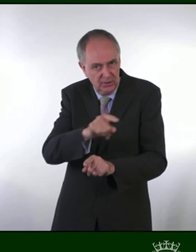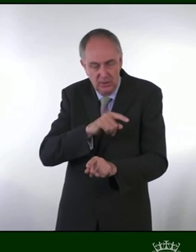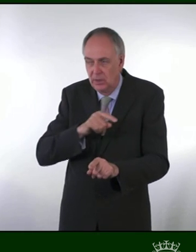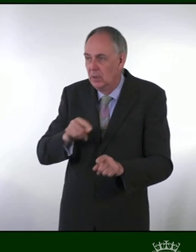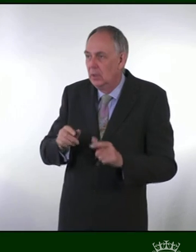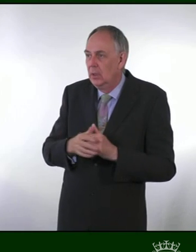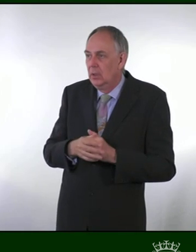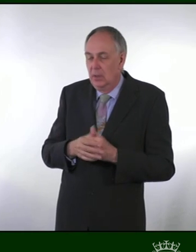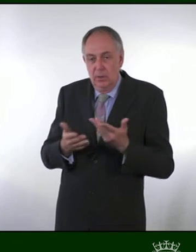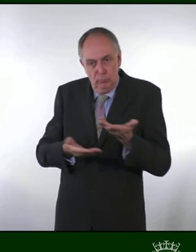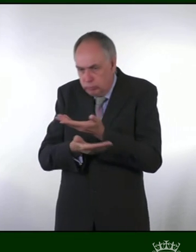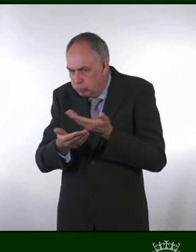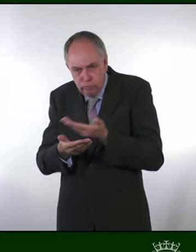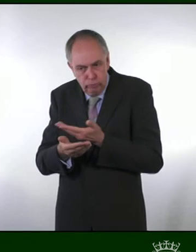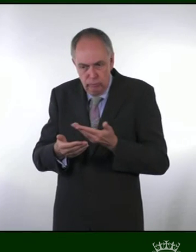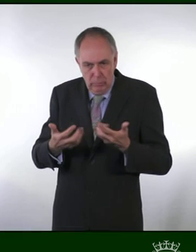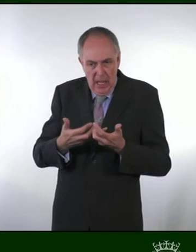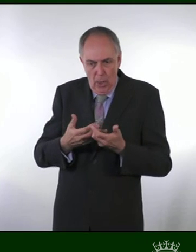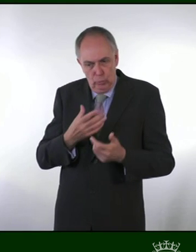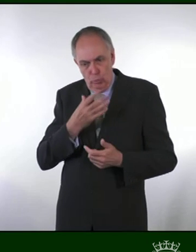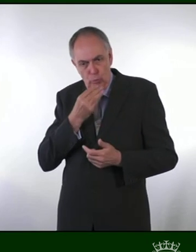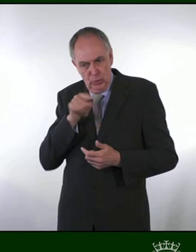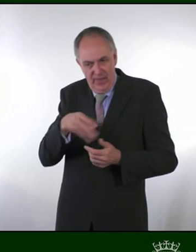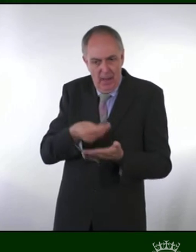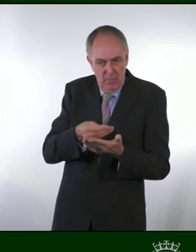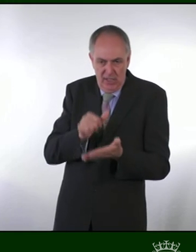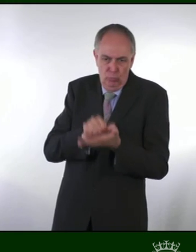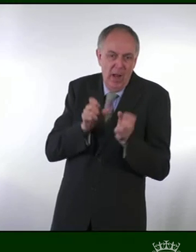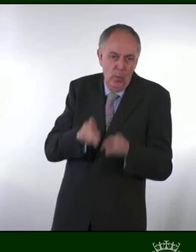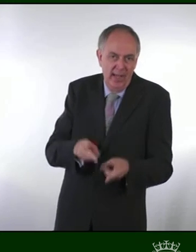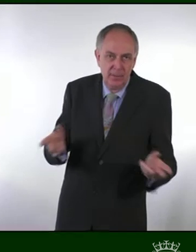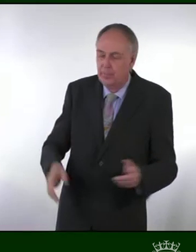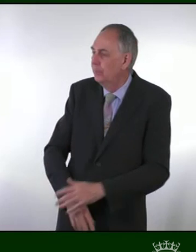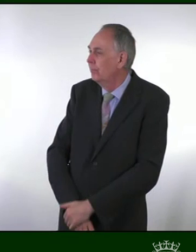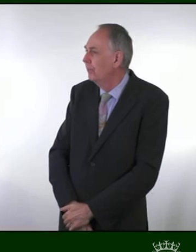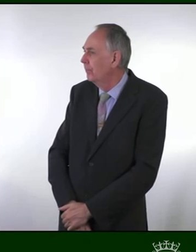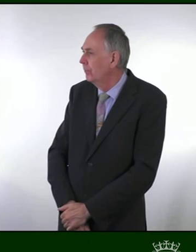We are certainly talking to all councils about how they can properly utilise the allocations that they have.